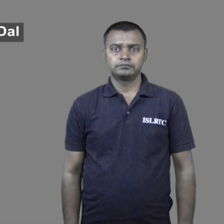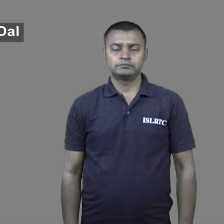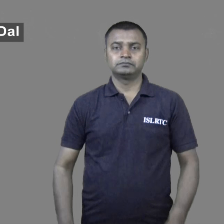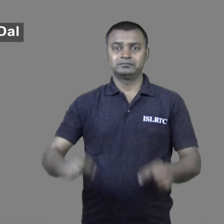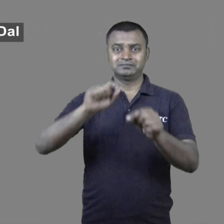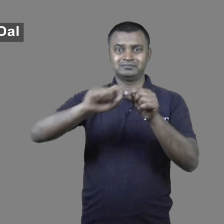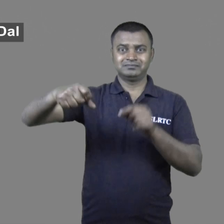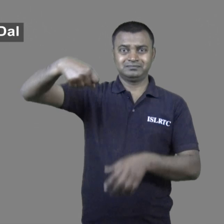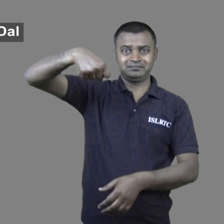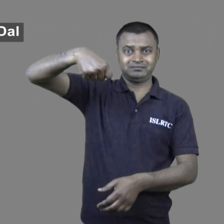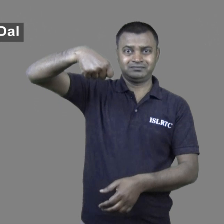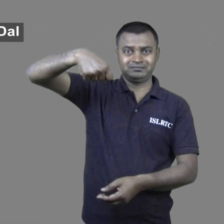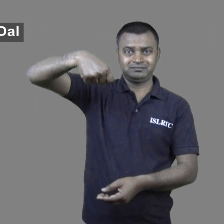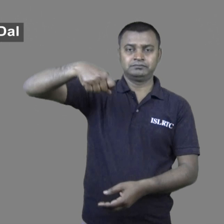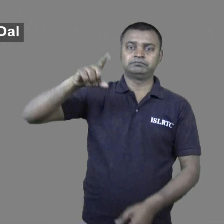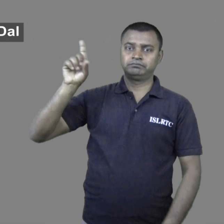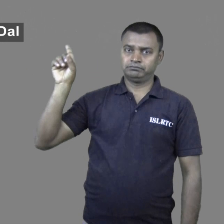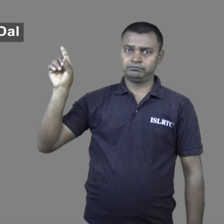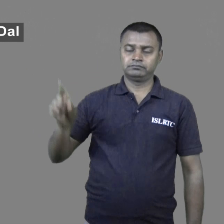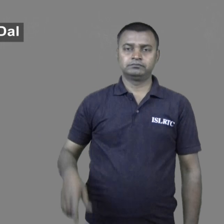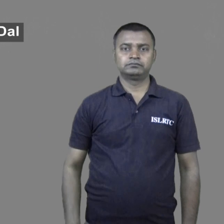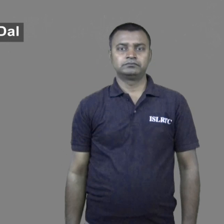Rashtriya Janta Dal RJD